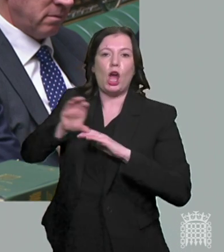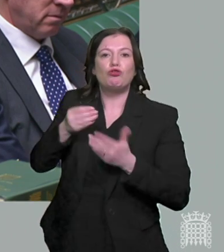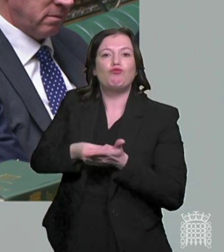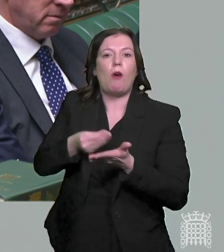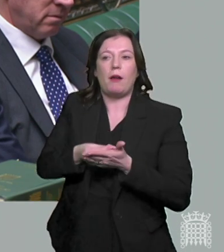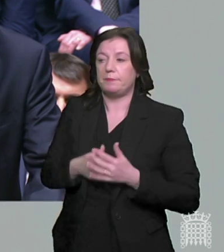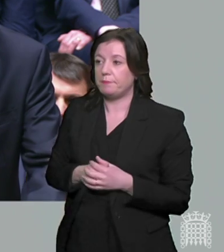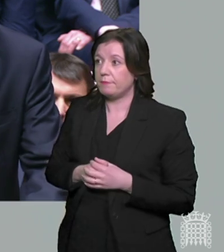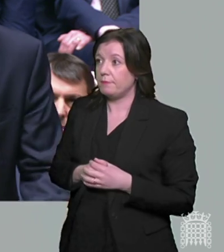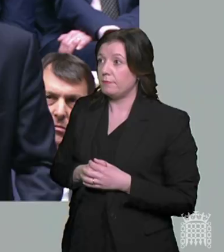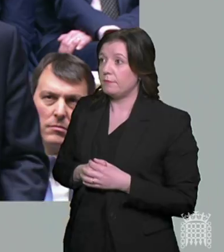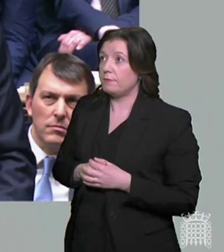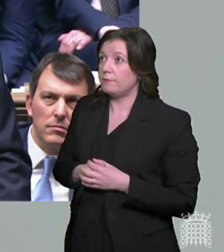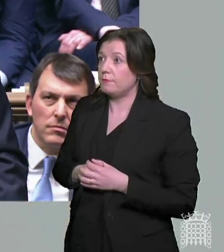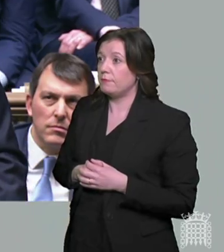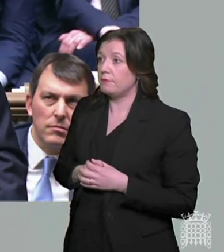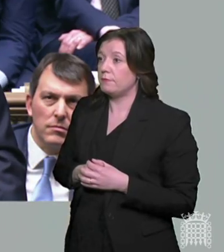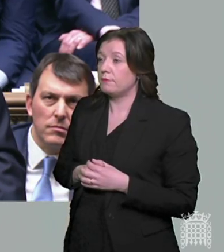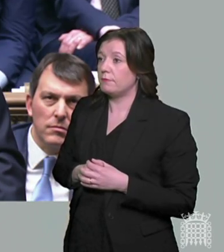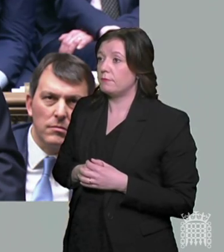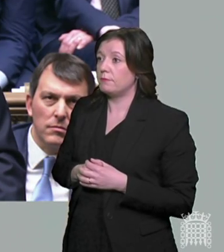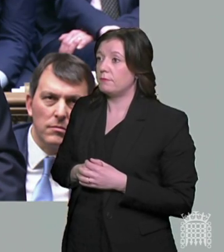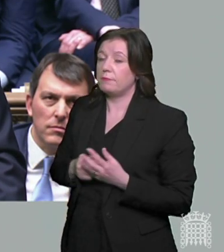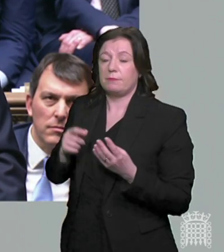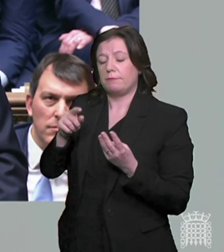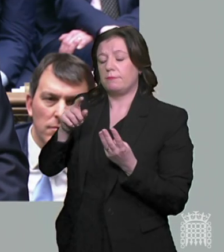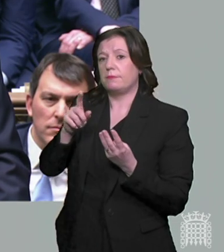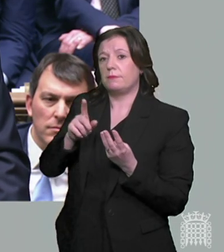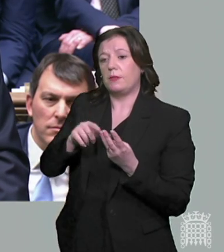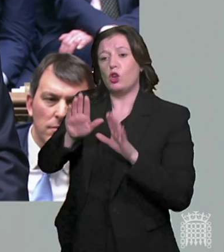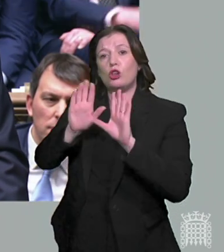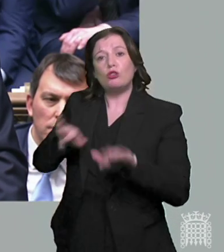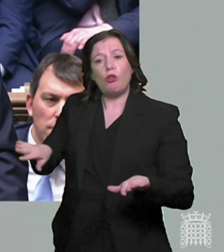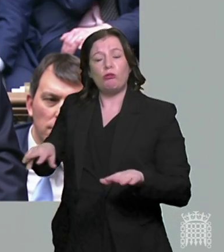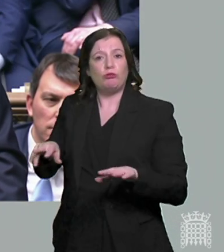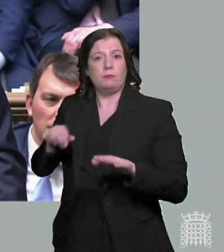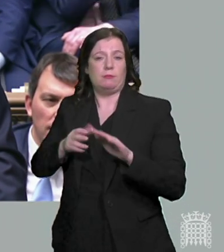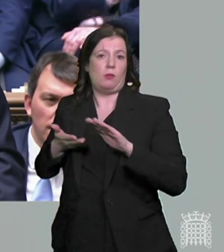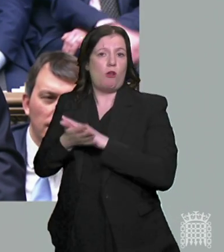Another group that deserves particular attention is children in care.